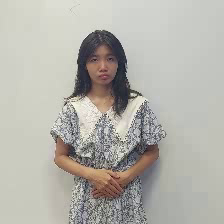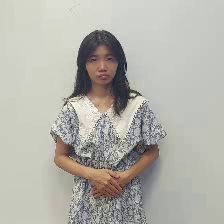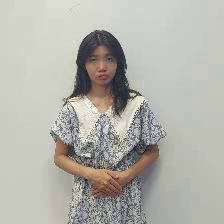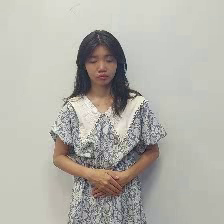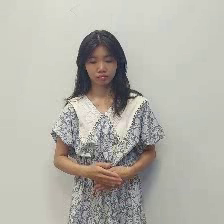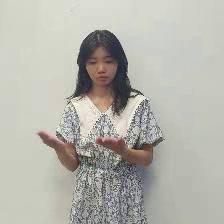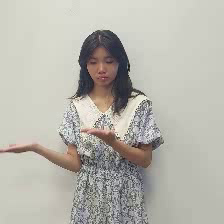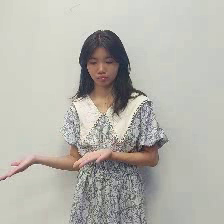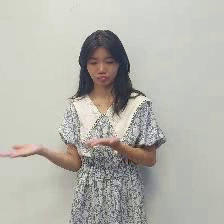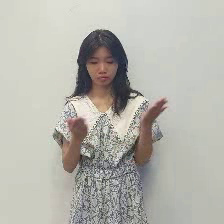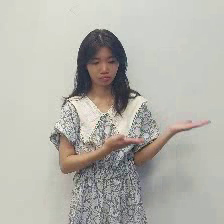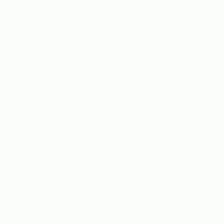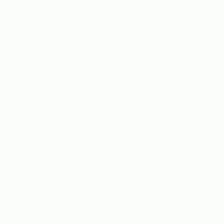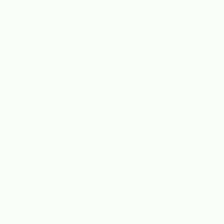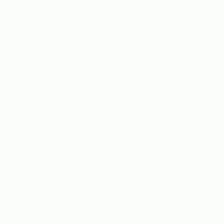Mời vào